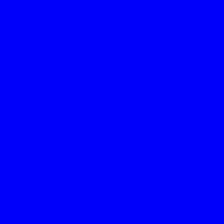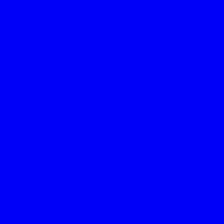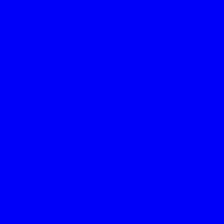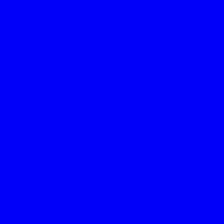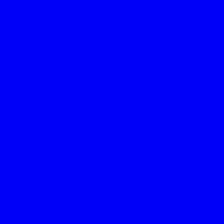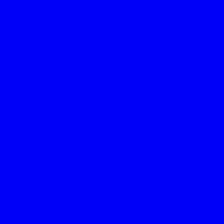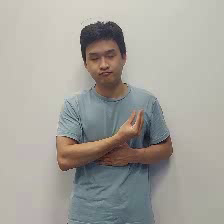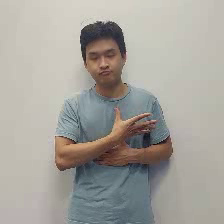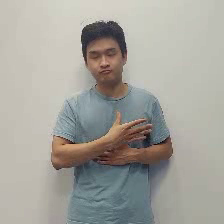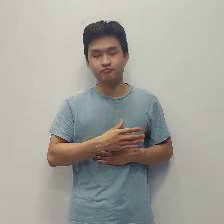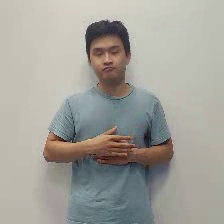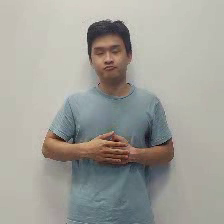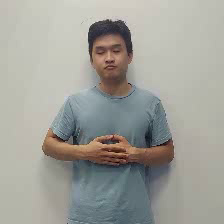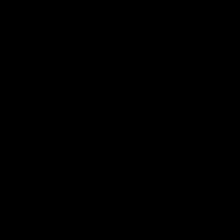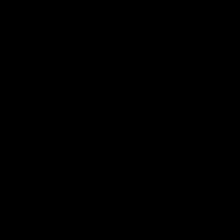Xúc động